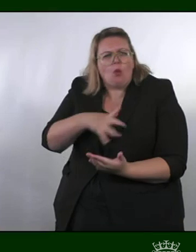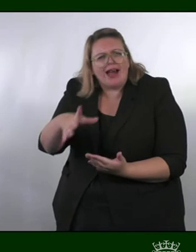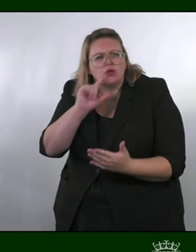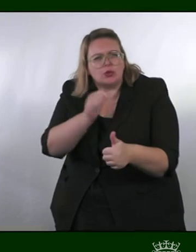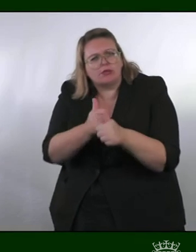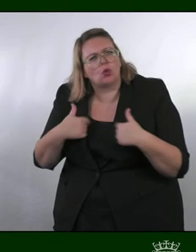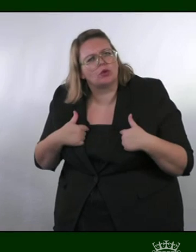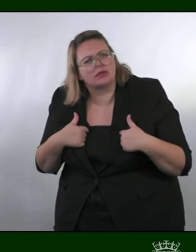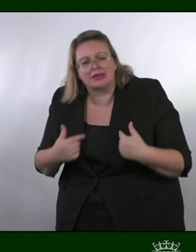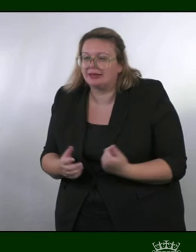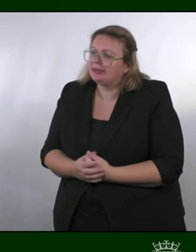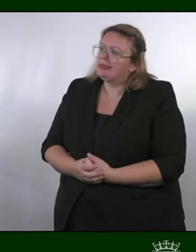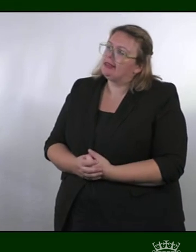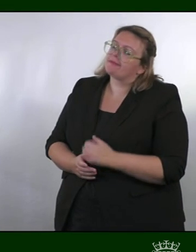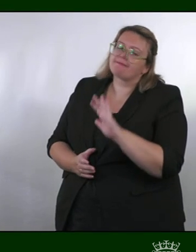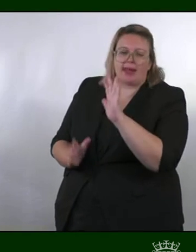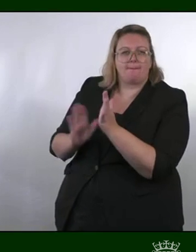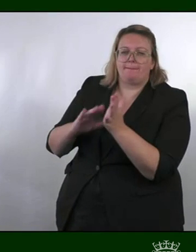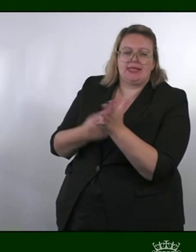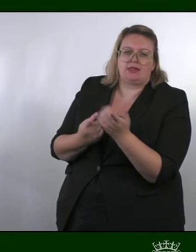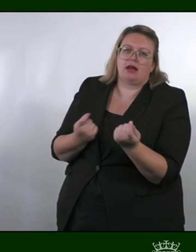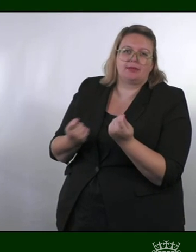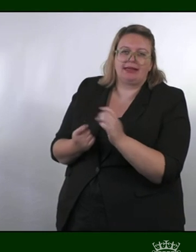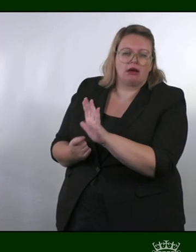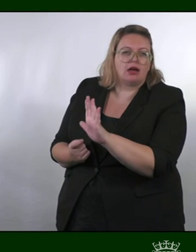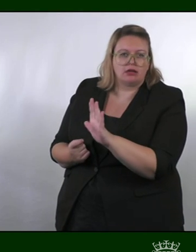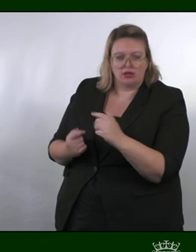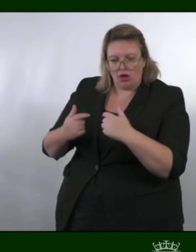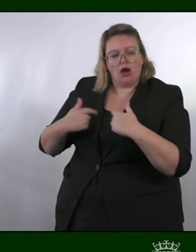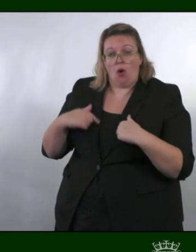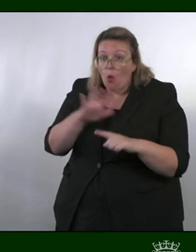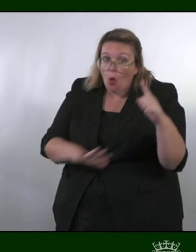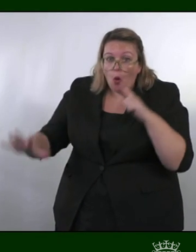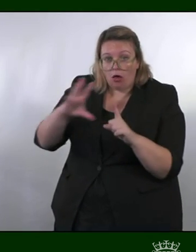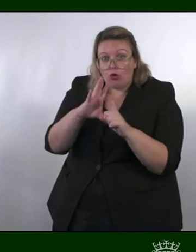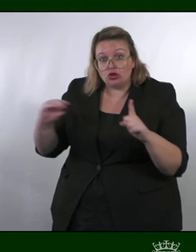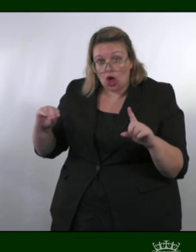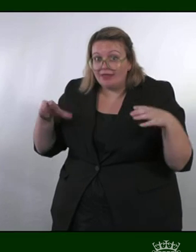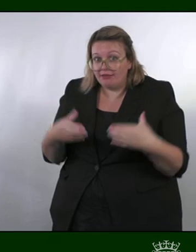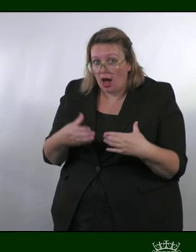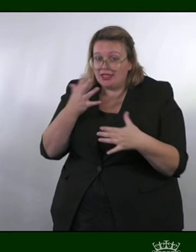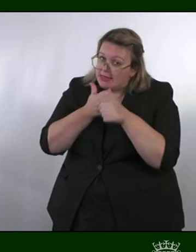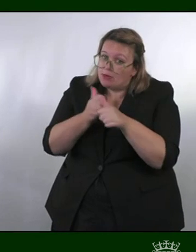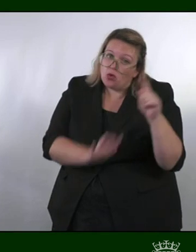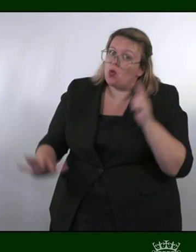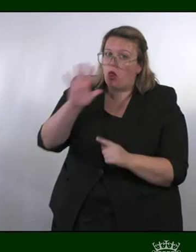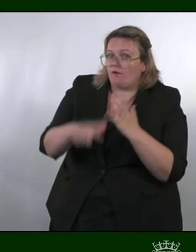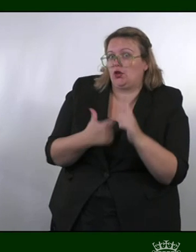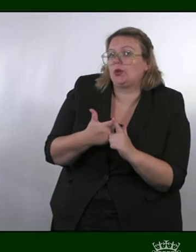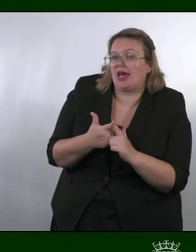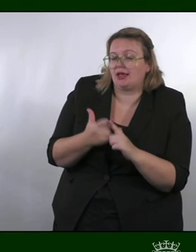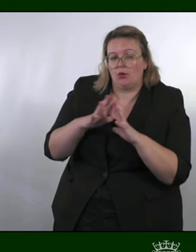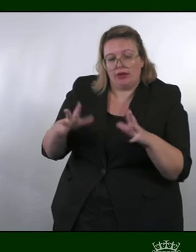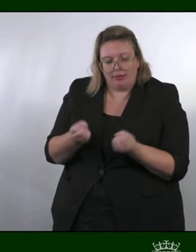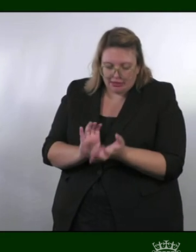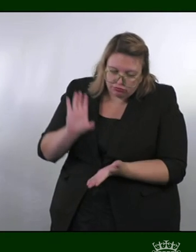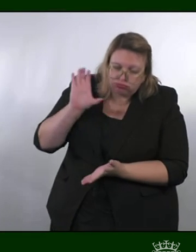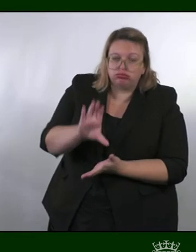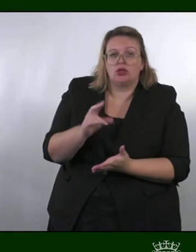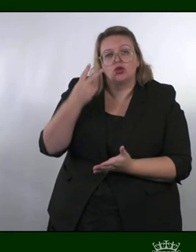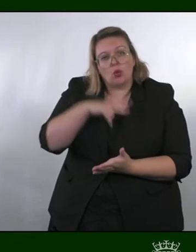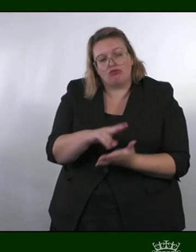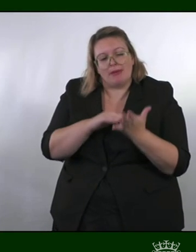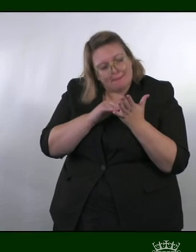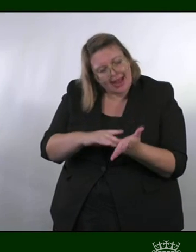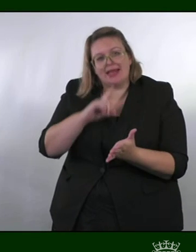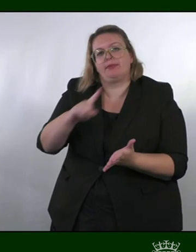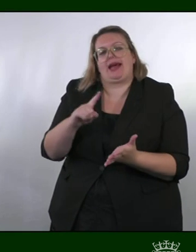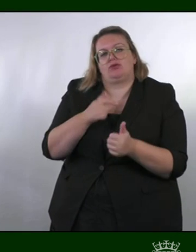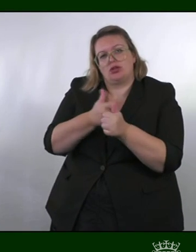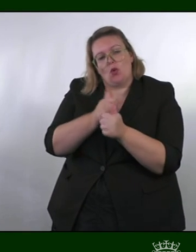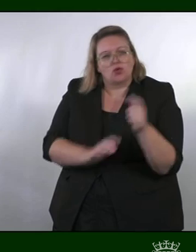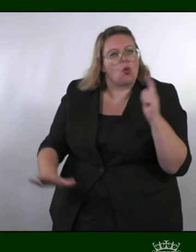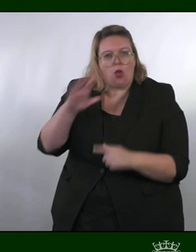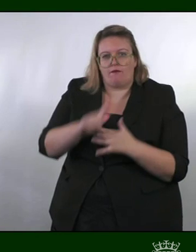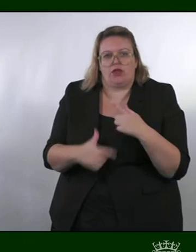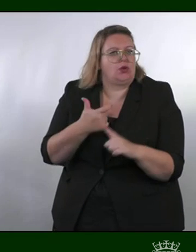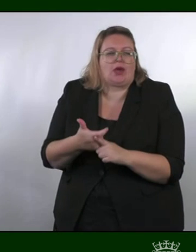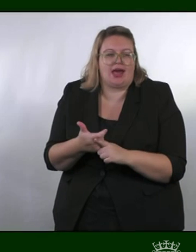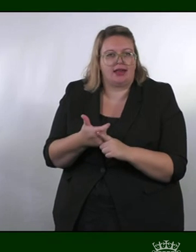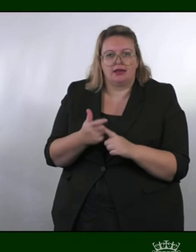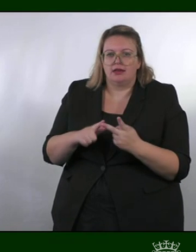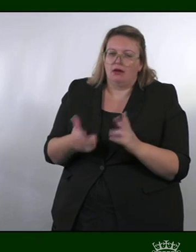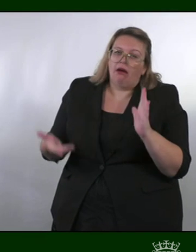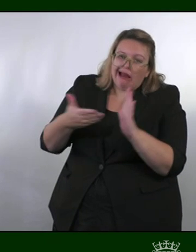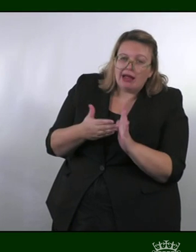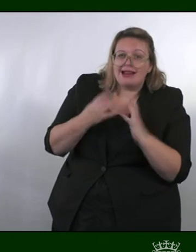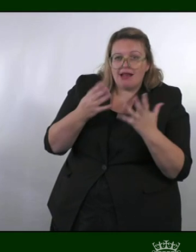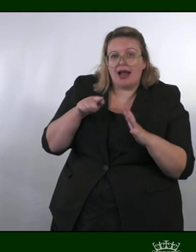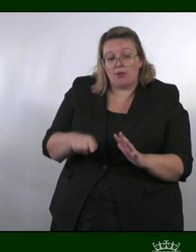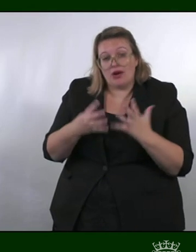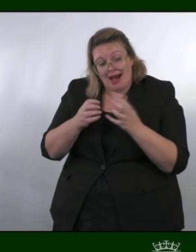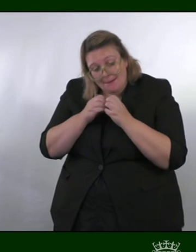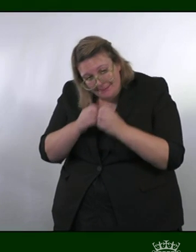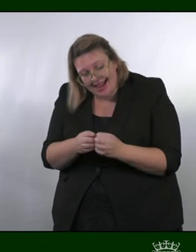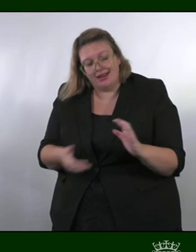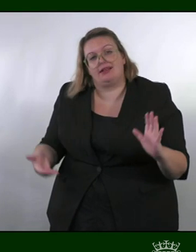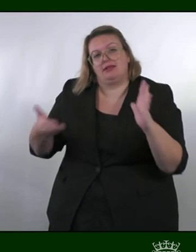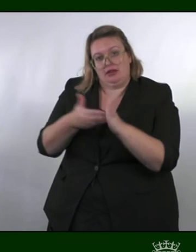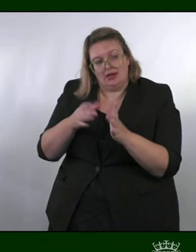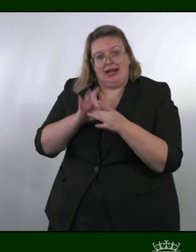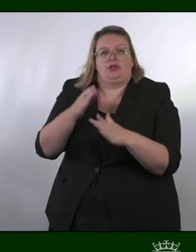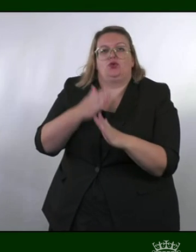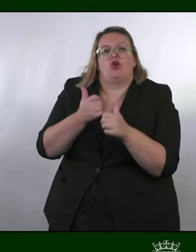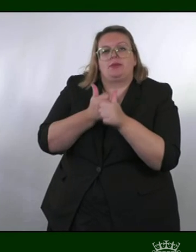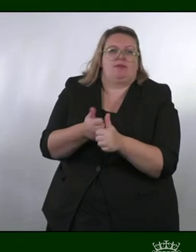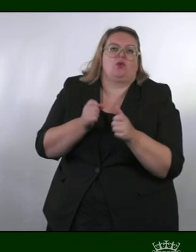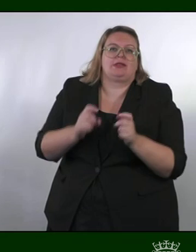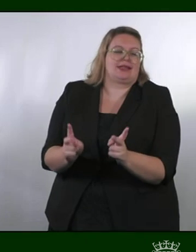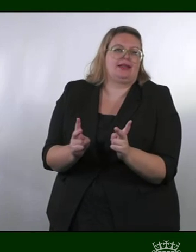I am proud of the one nation Conservative support that we have given to the entire country: £200 billion in support for jobs and livelihoods across the whole of the country already, and a further £9.9 billion now for the job support scheme.